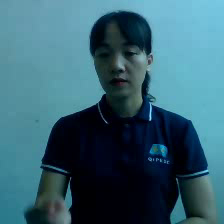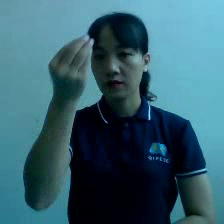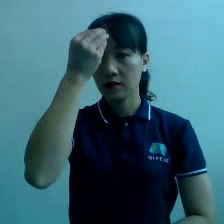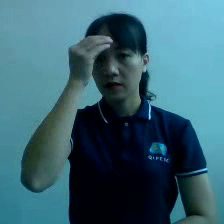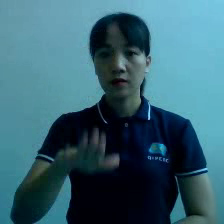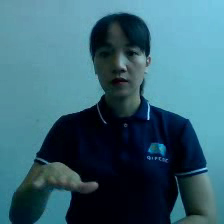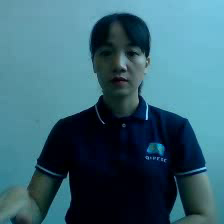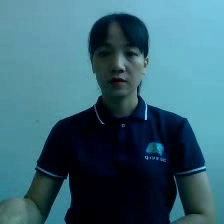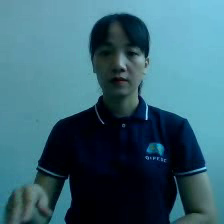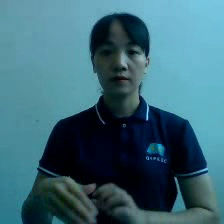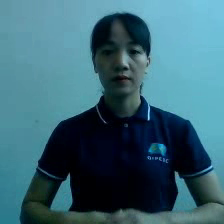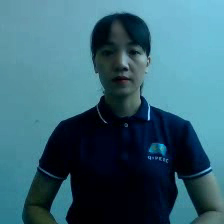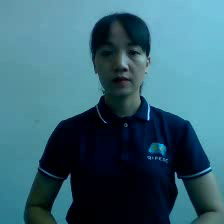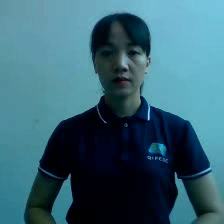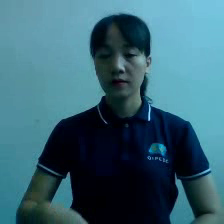Học sinh